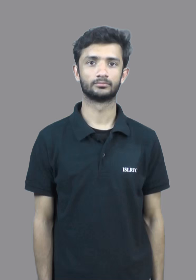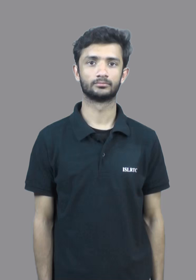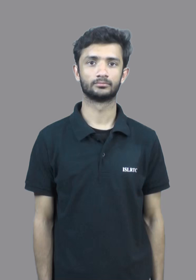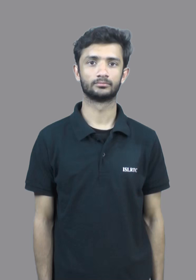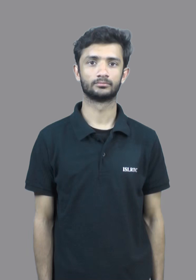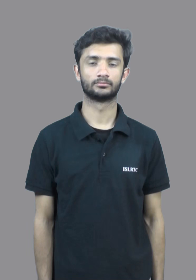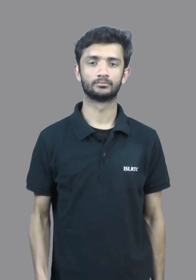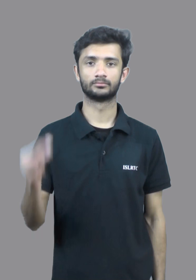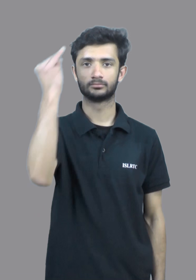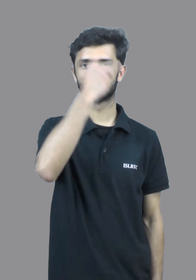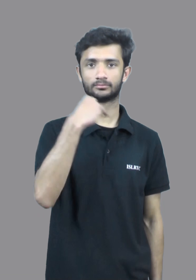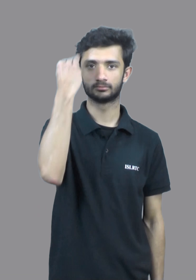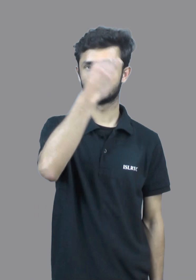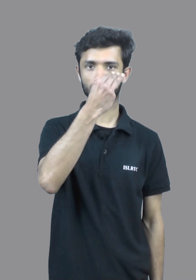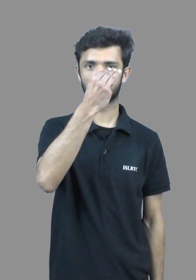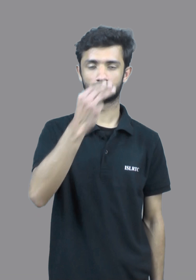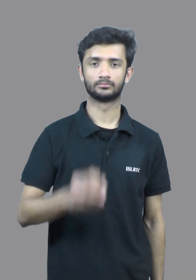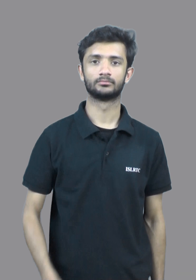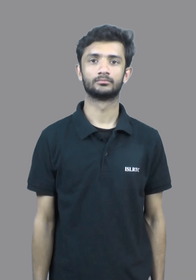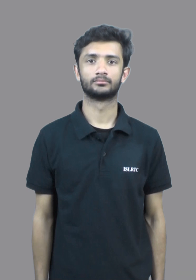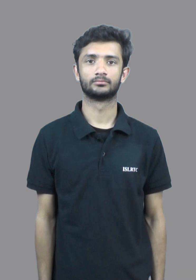Mary Virgin Mary